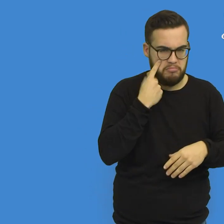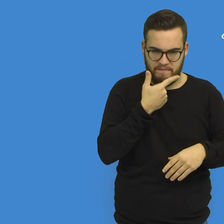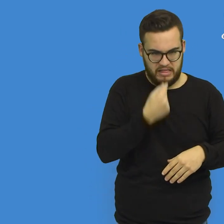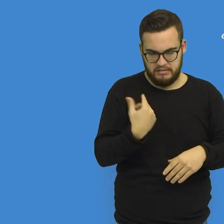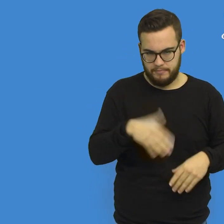fácil